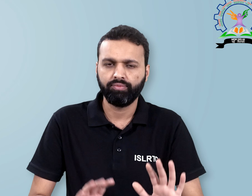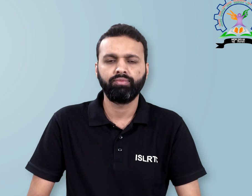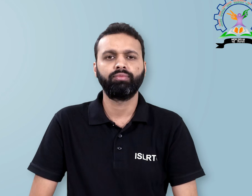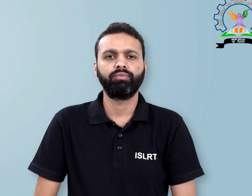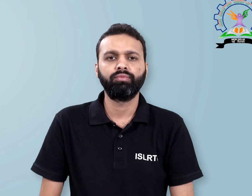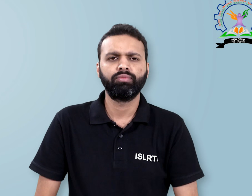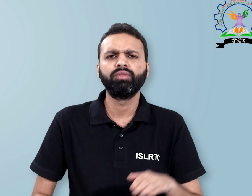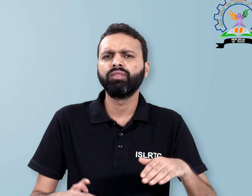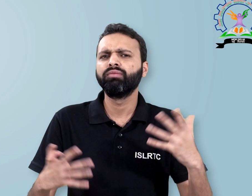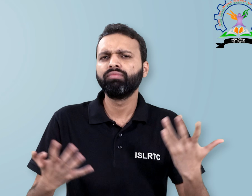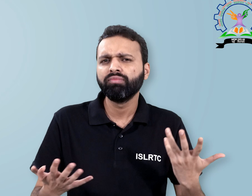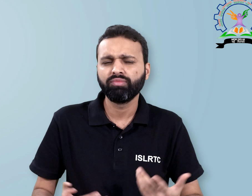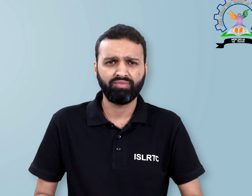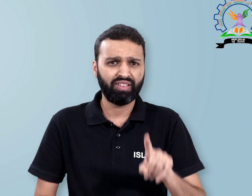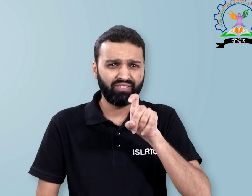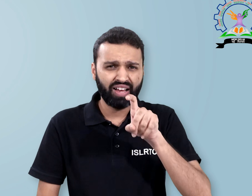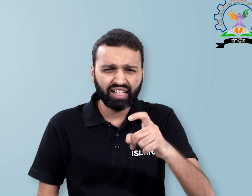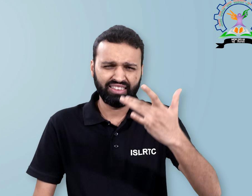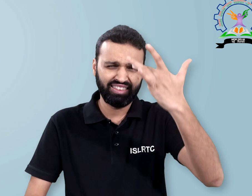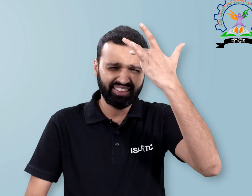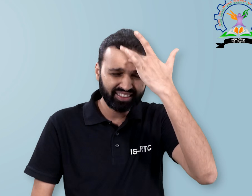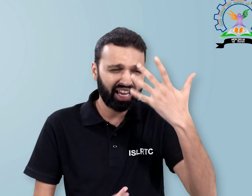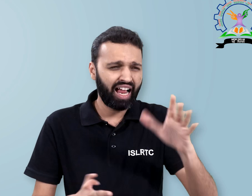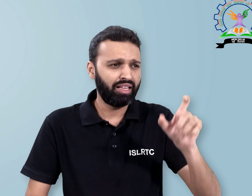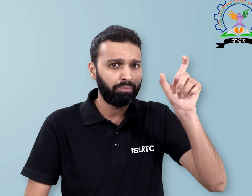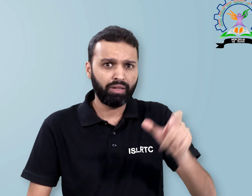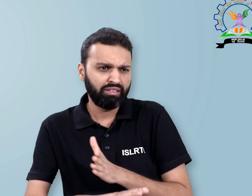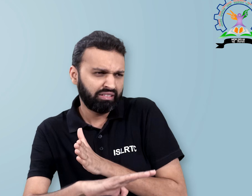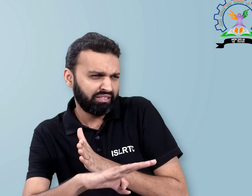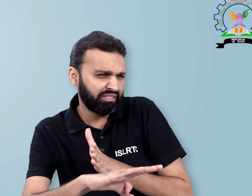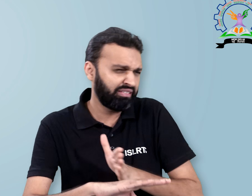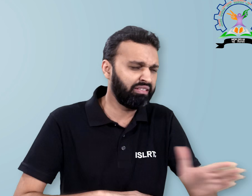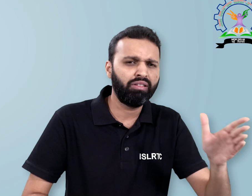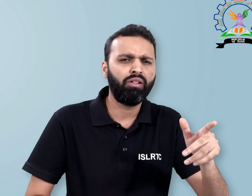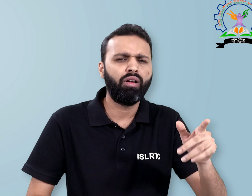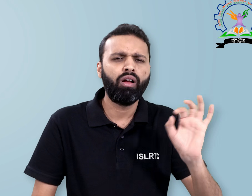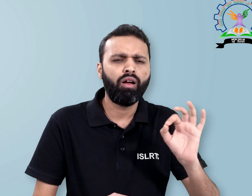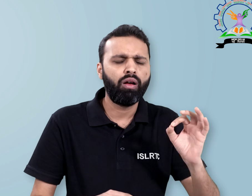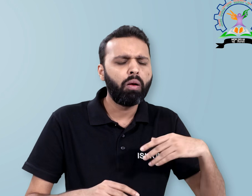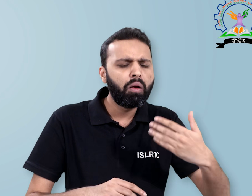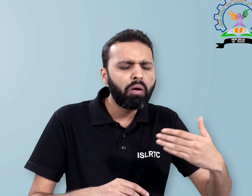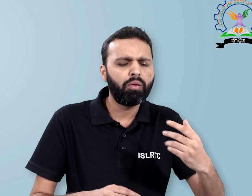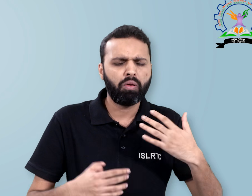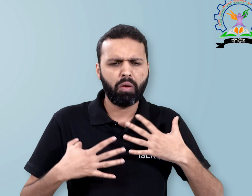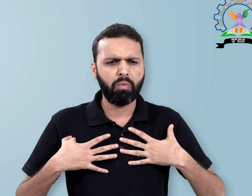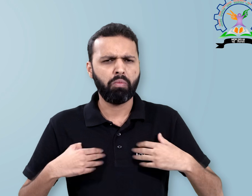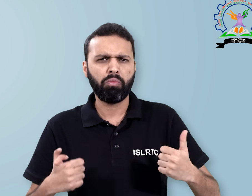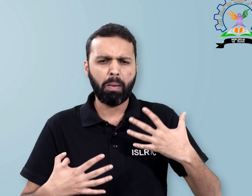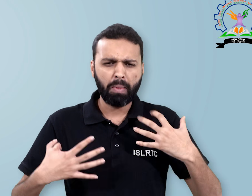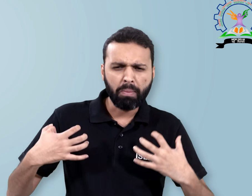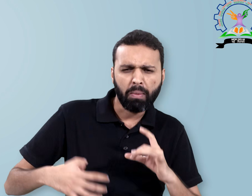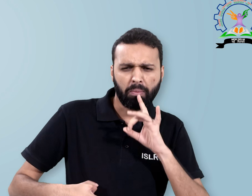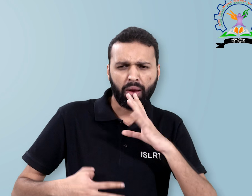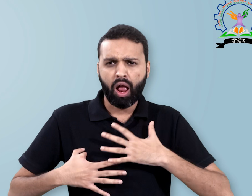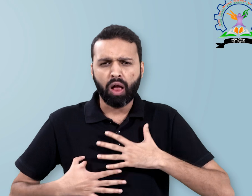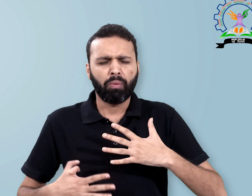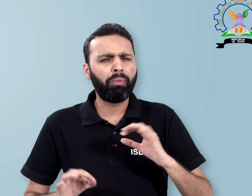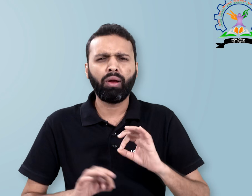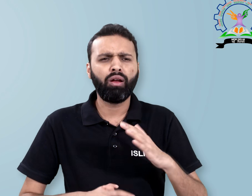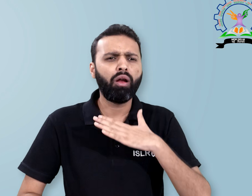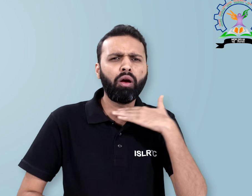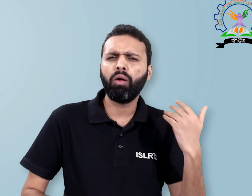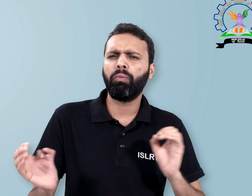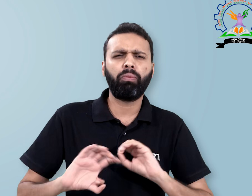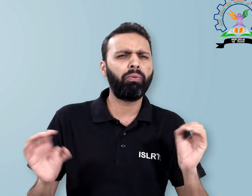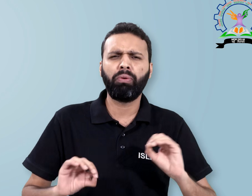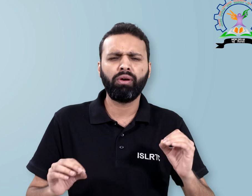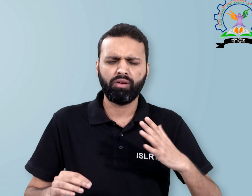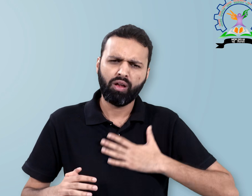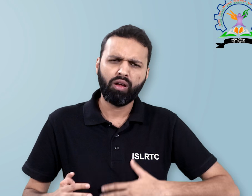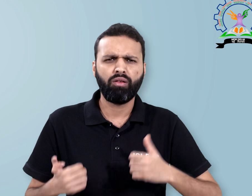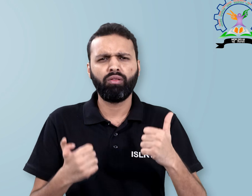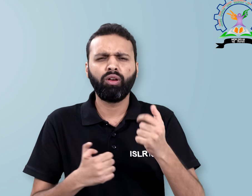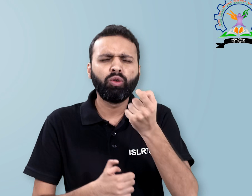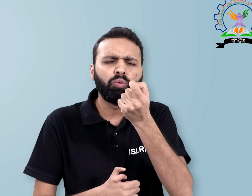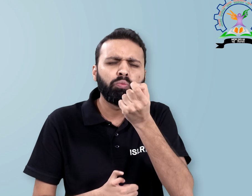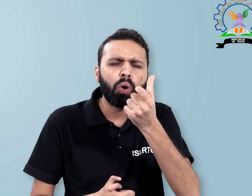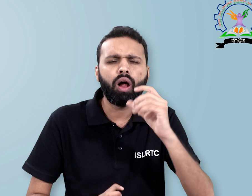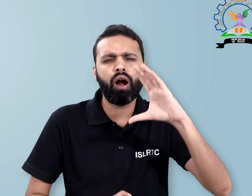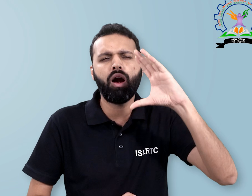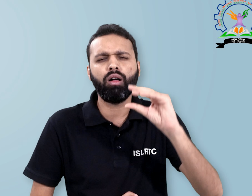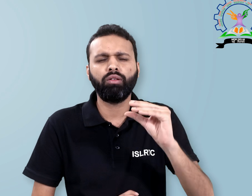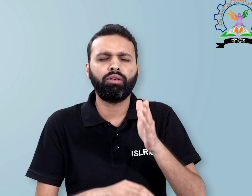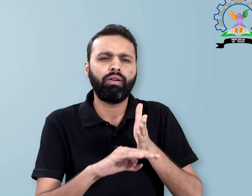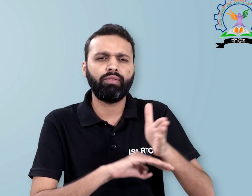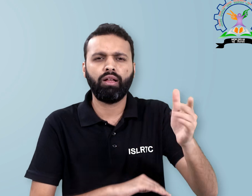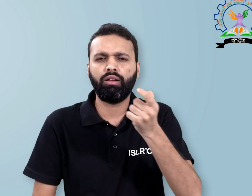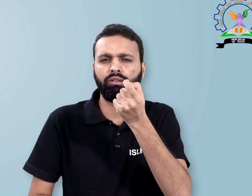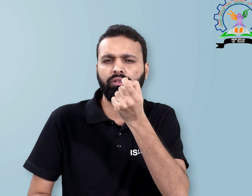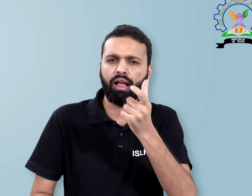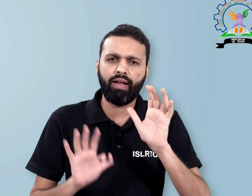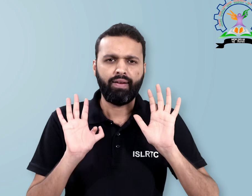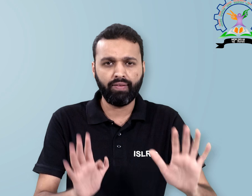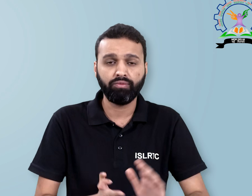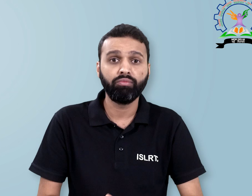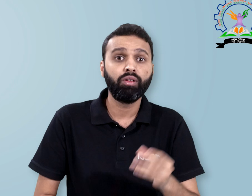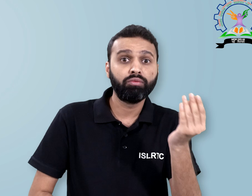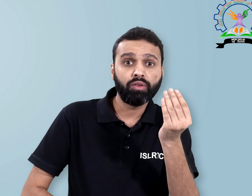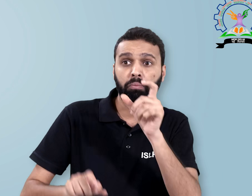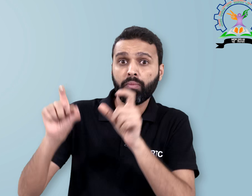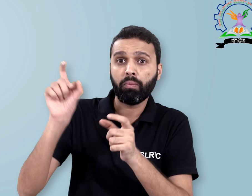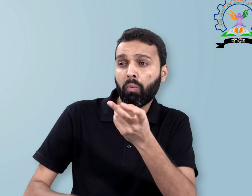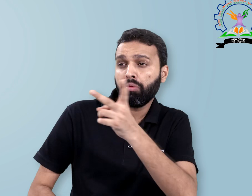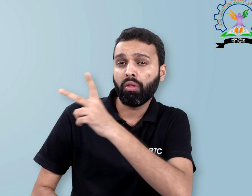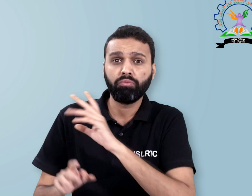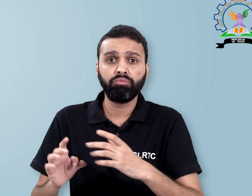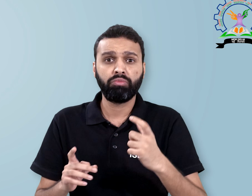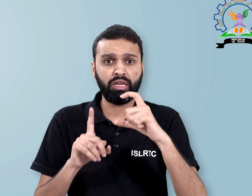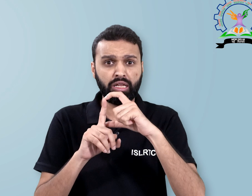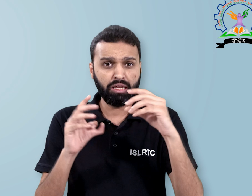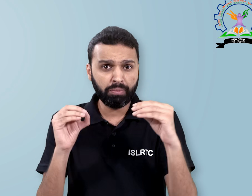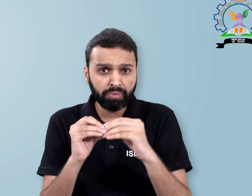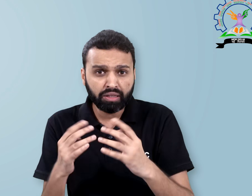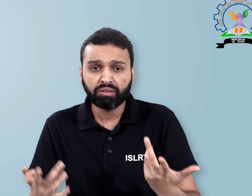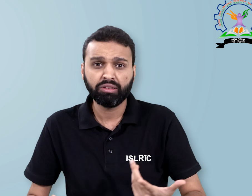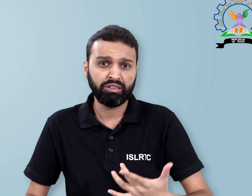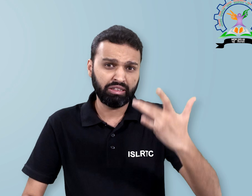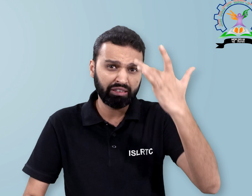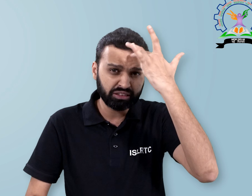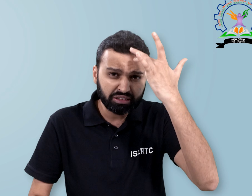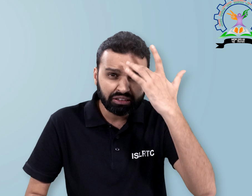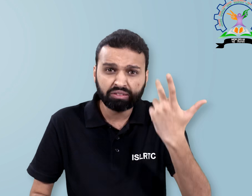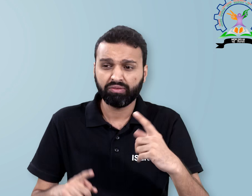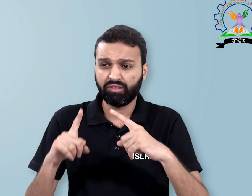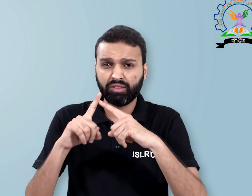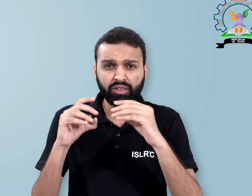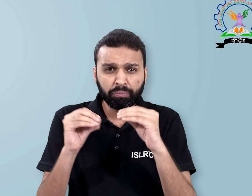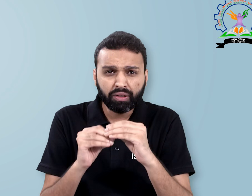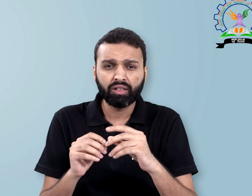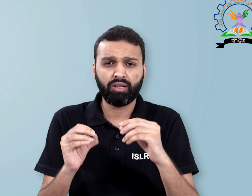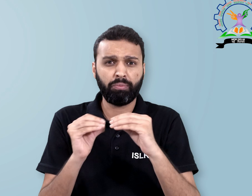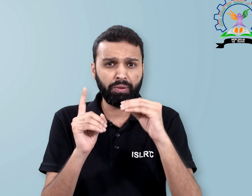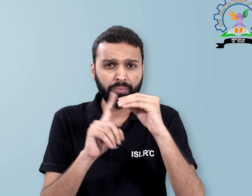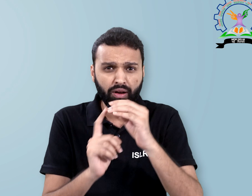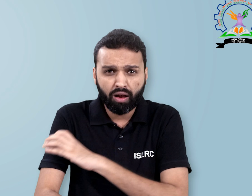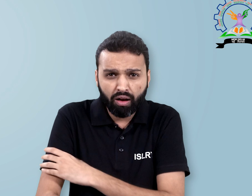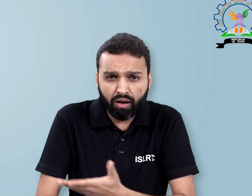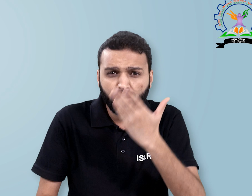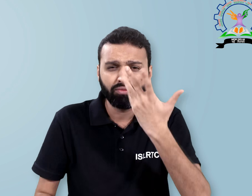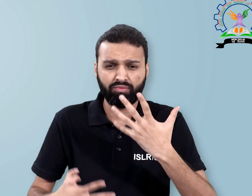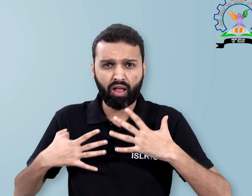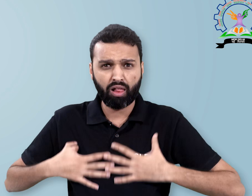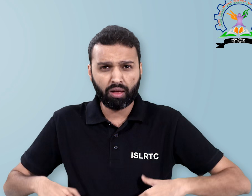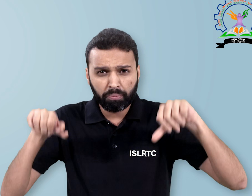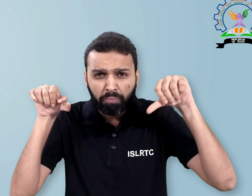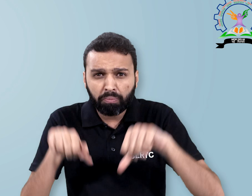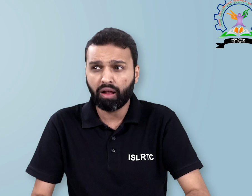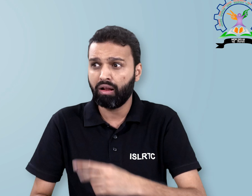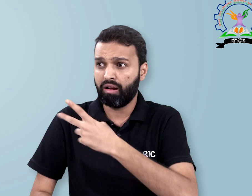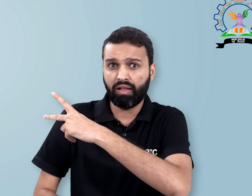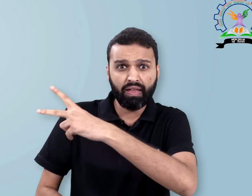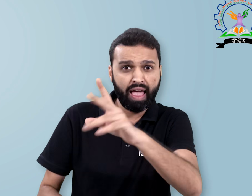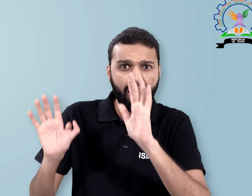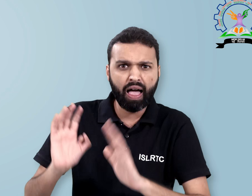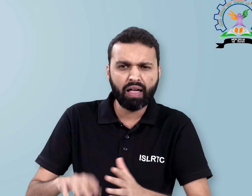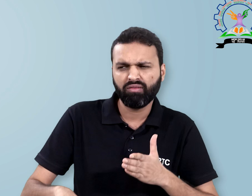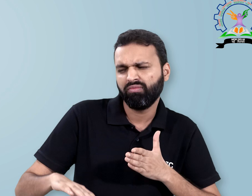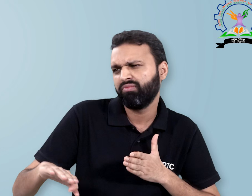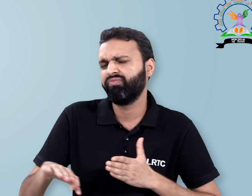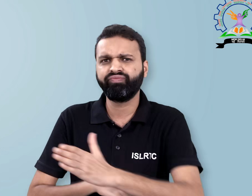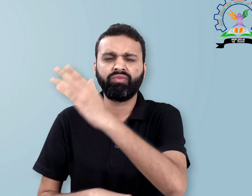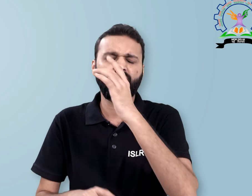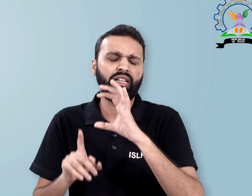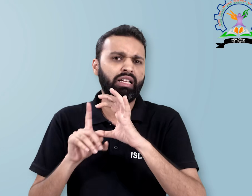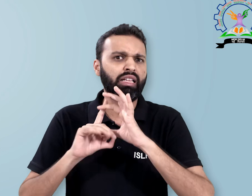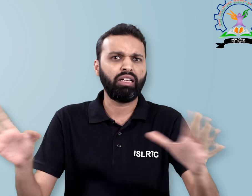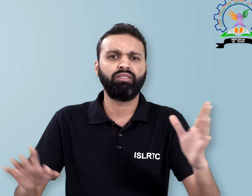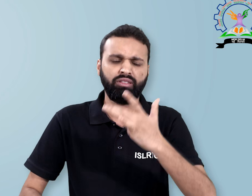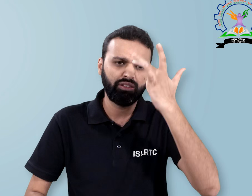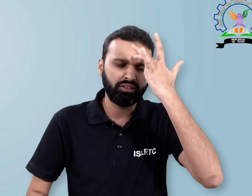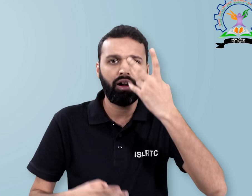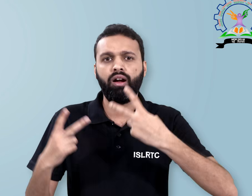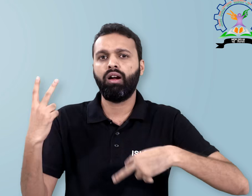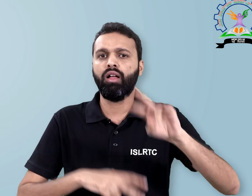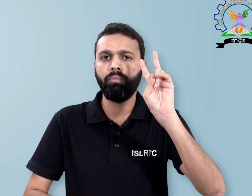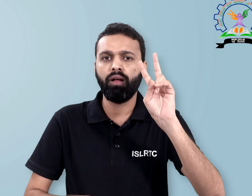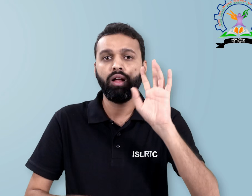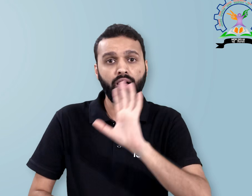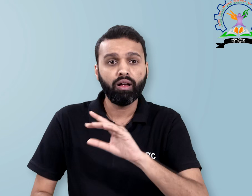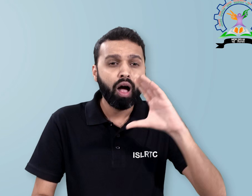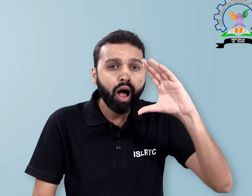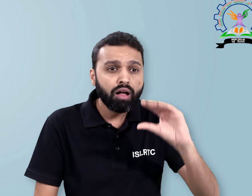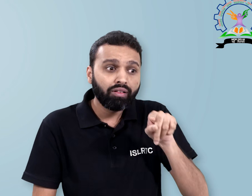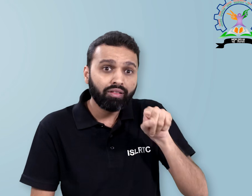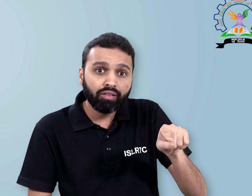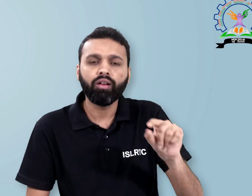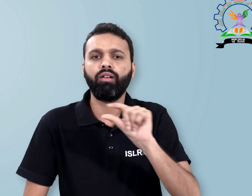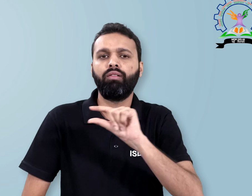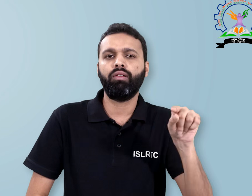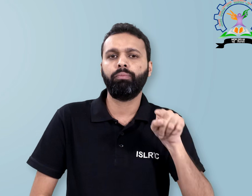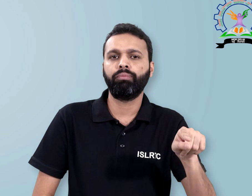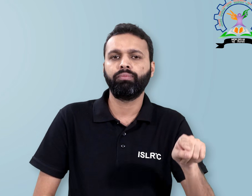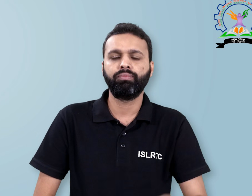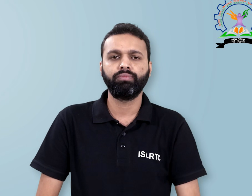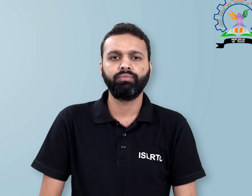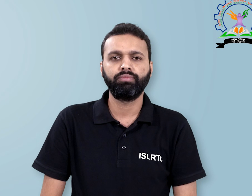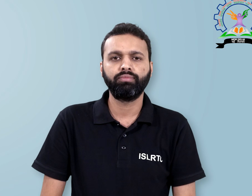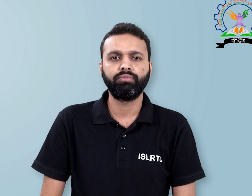A low risk group in medical terms refers to the group of people who are not at risk of being affected or fataly impacted by the infection.